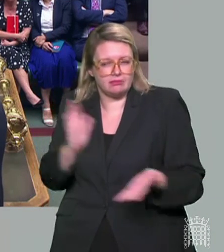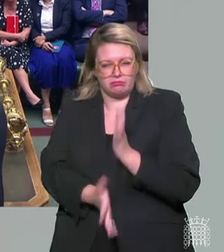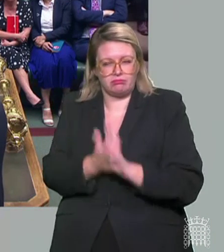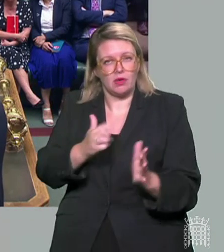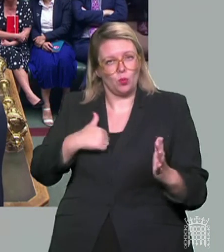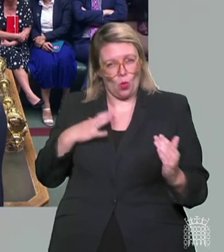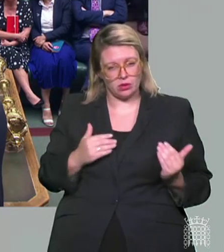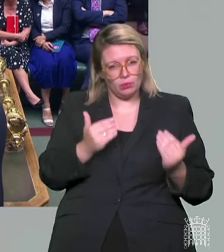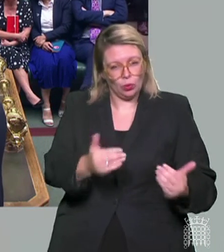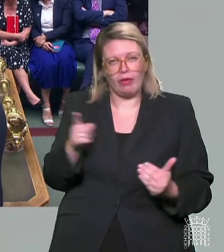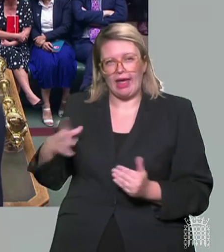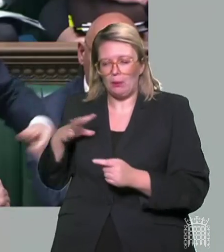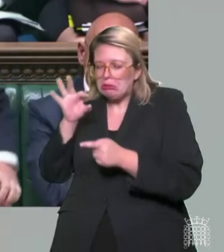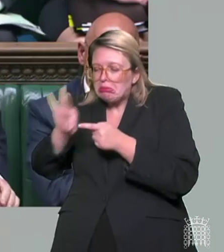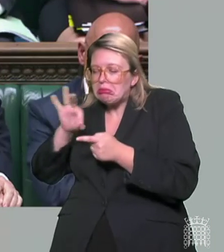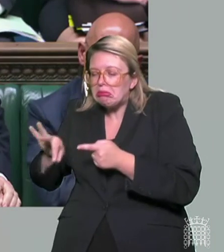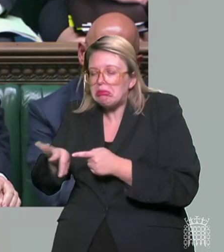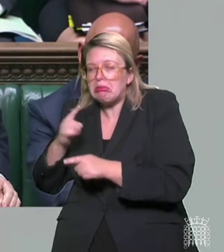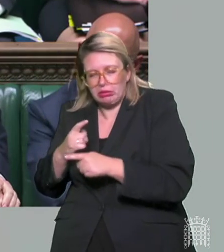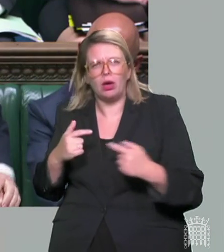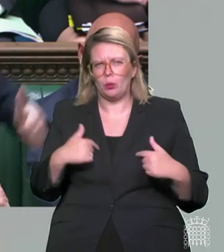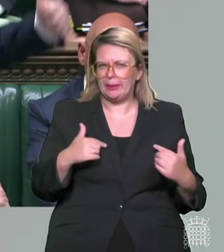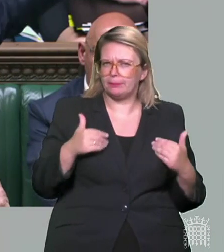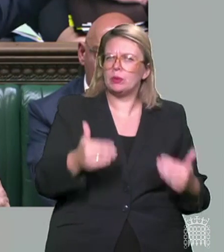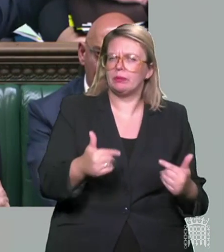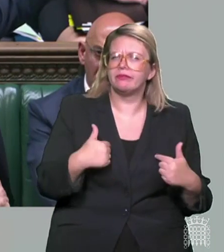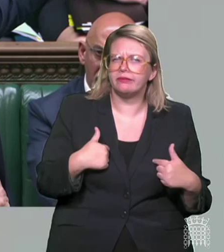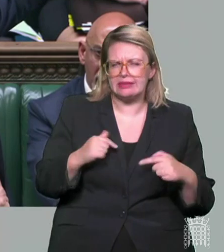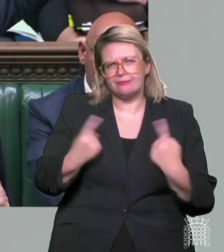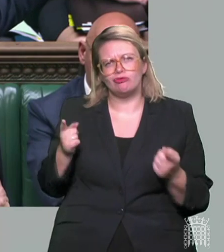They want to focus on this type of issue; we are going to get on with our jobs.